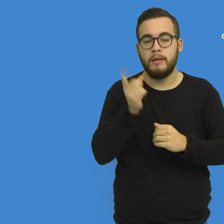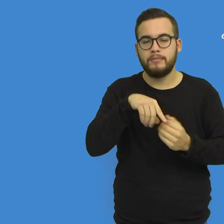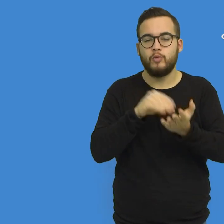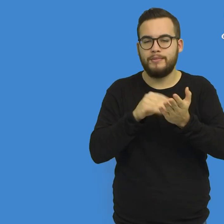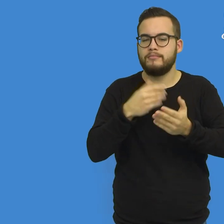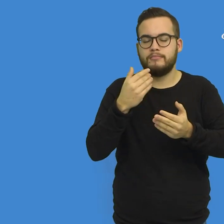vez